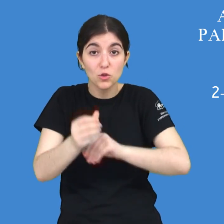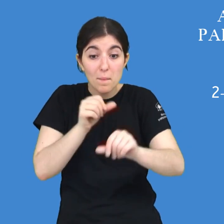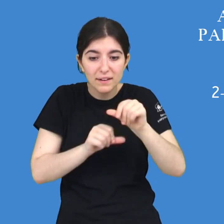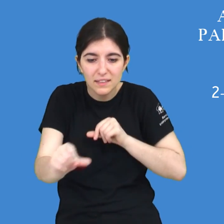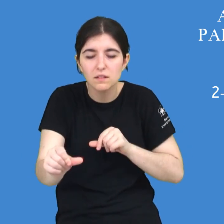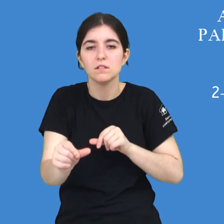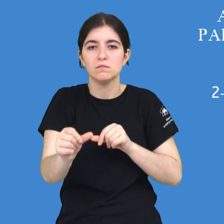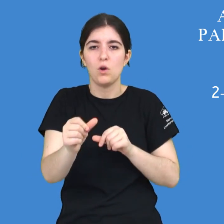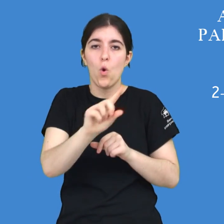a partir de